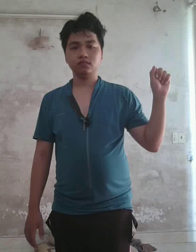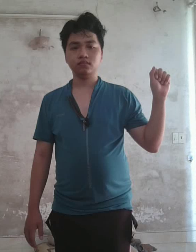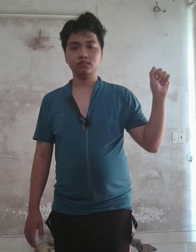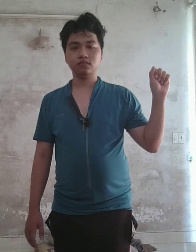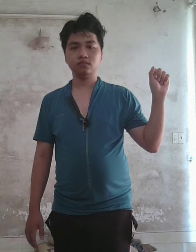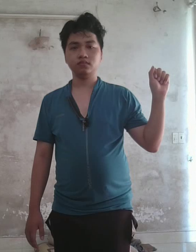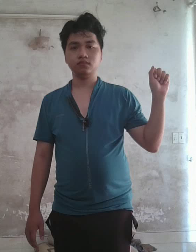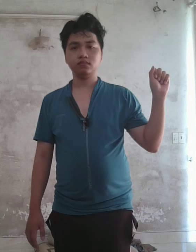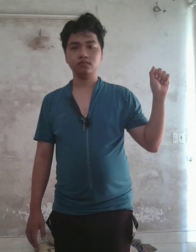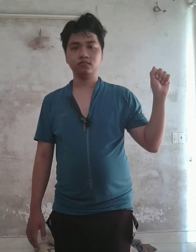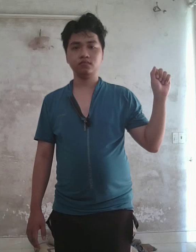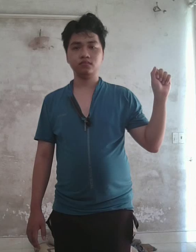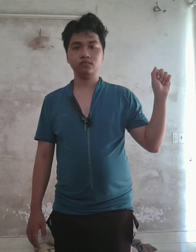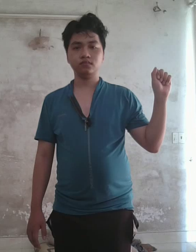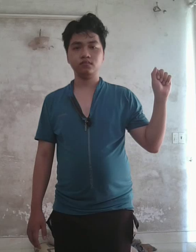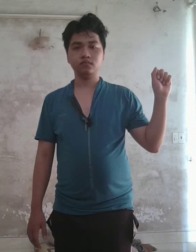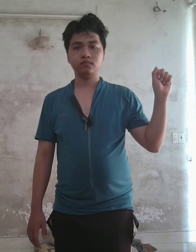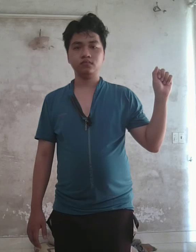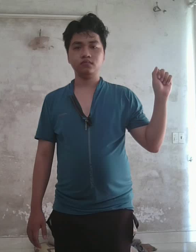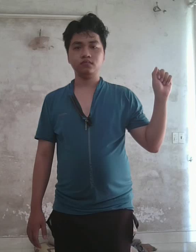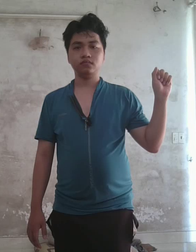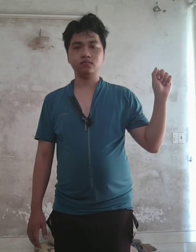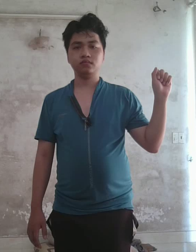a